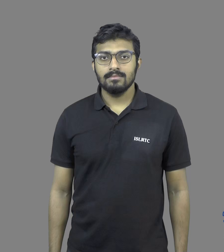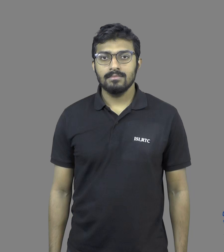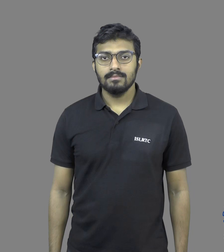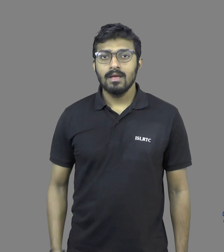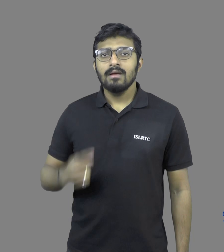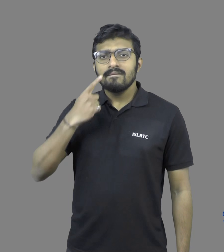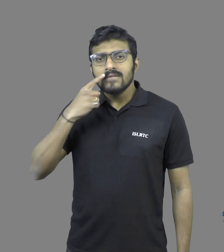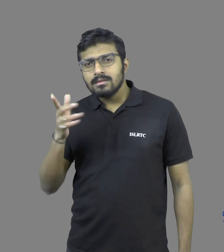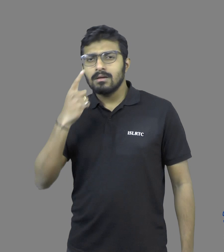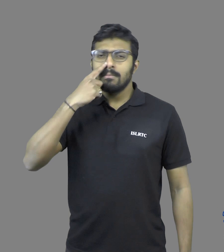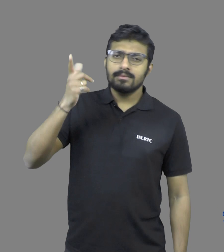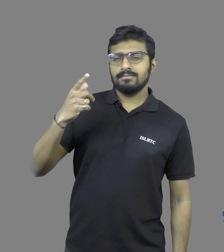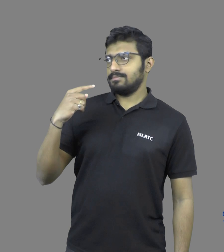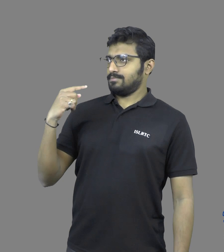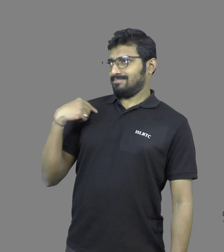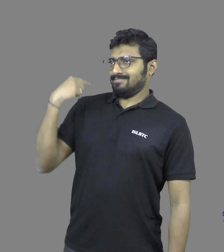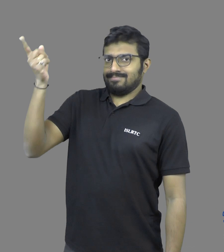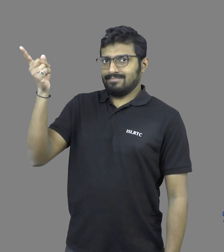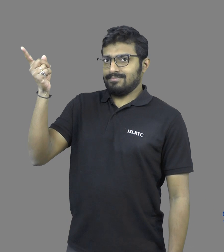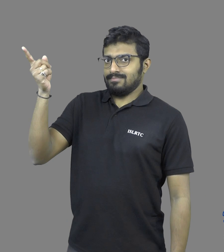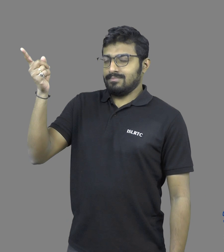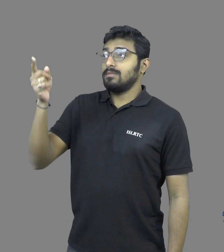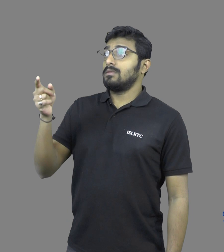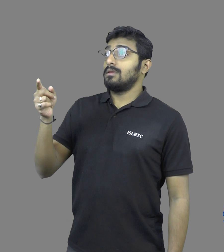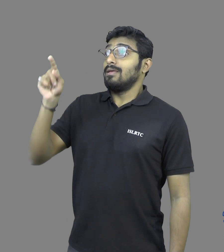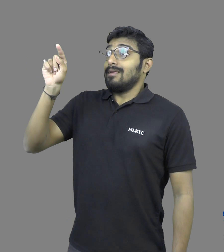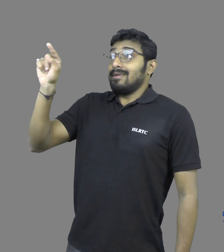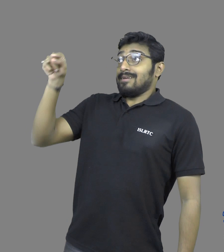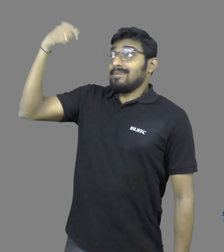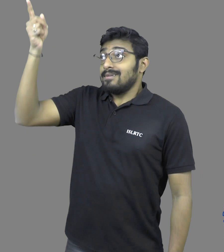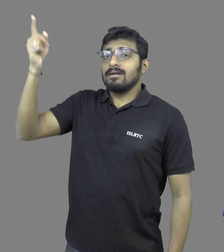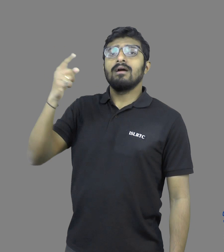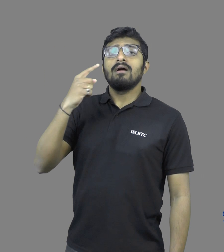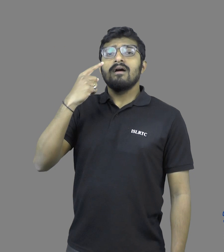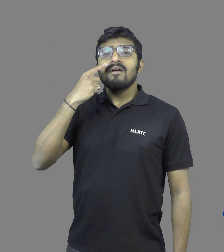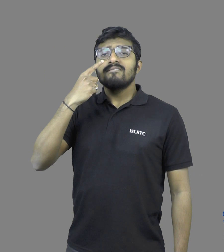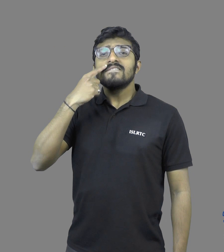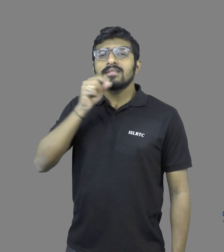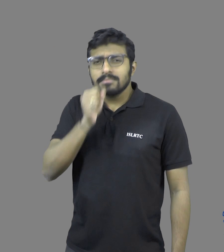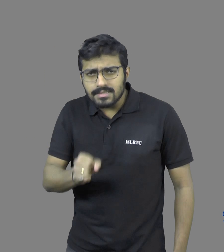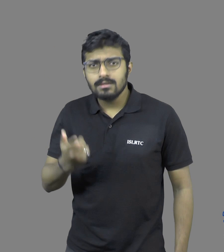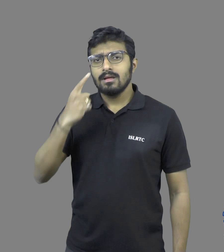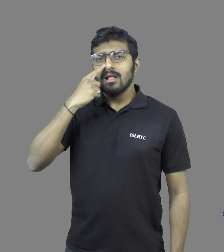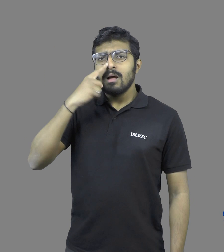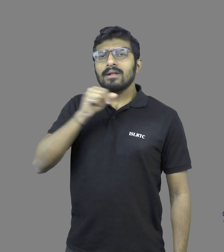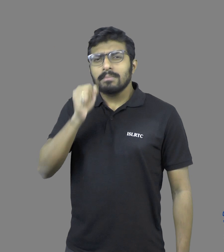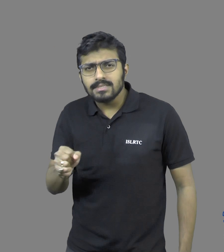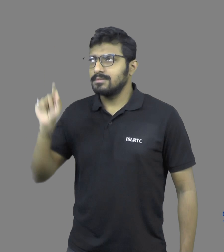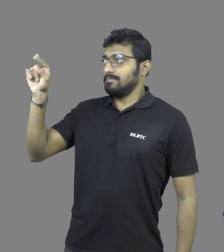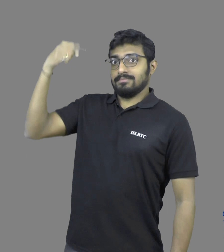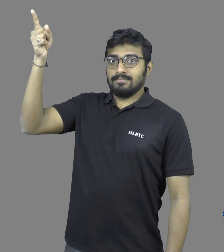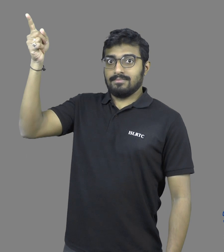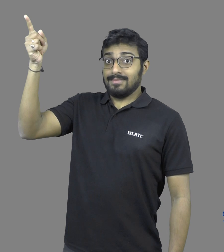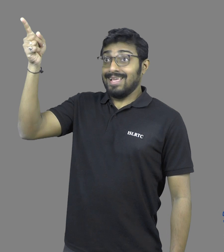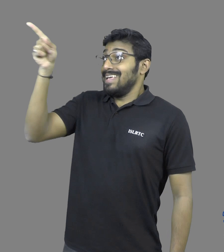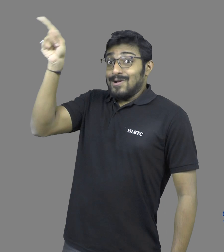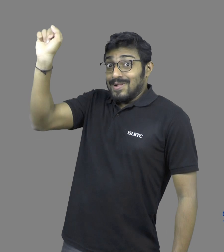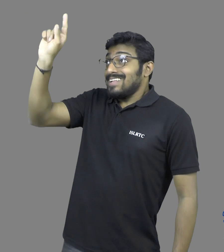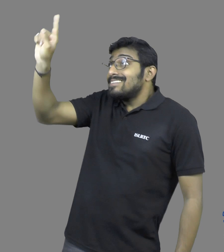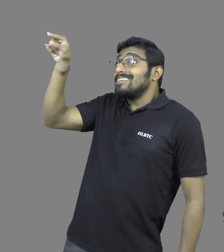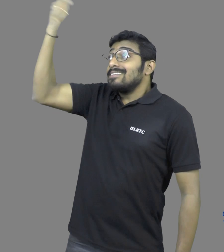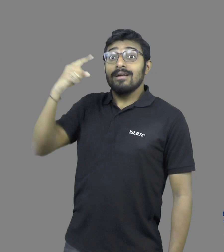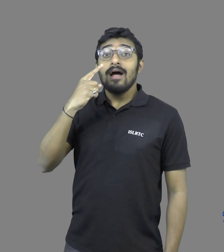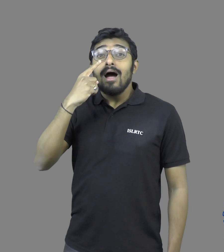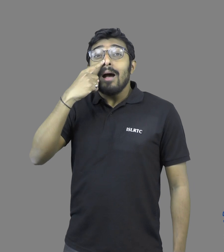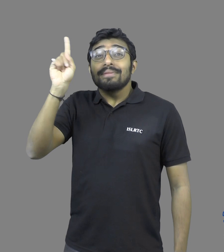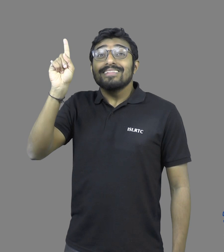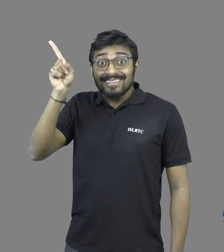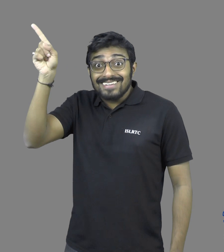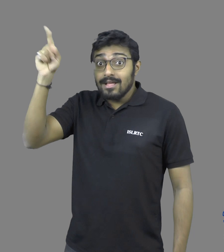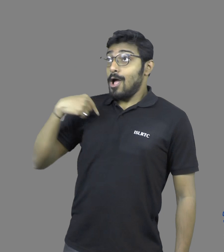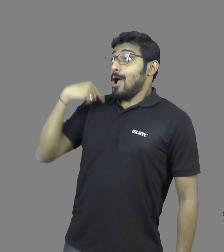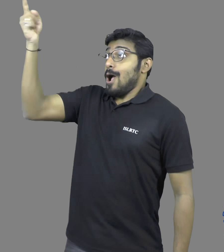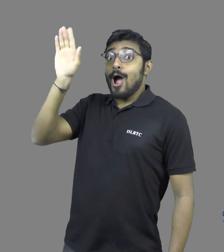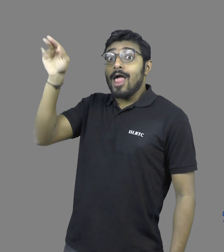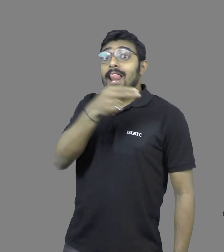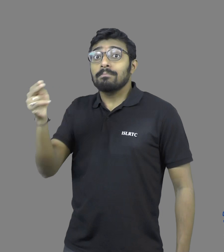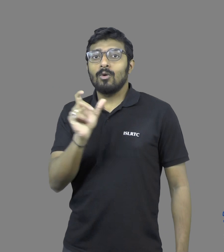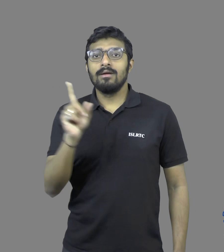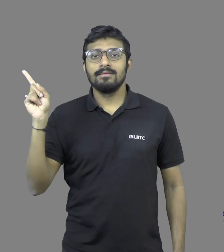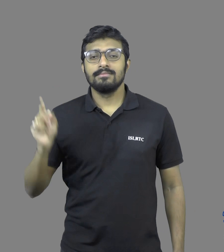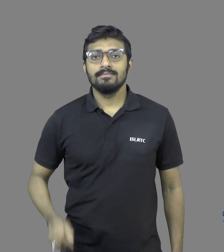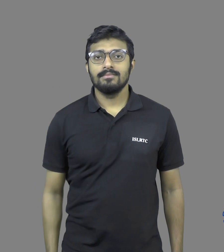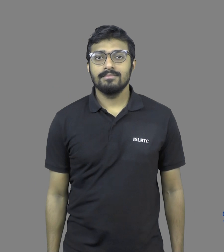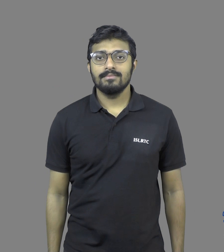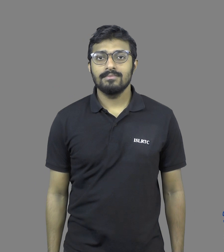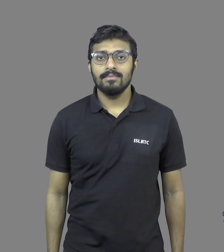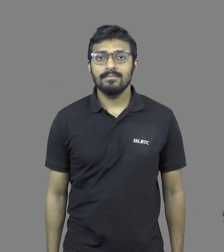Great-Grandmother